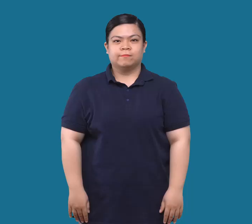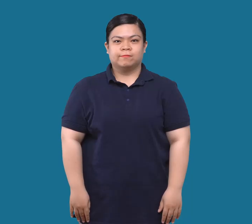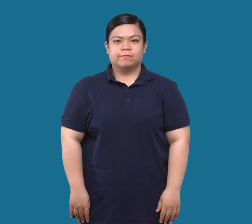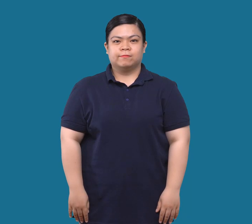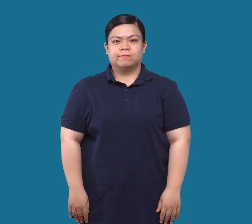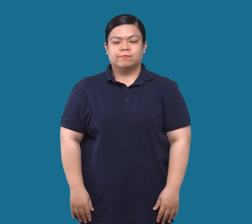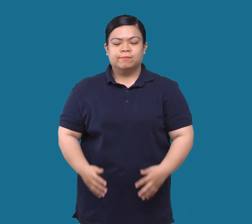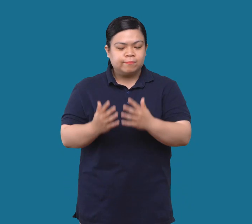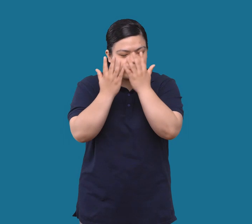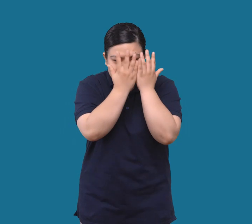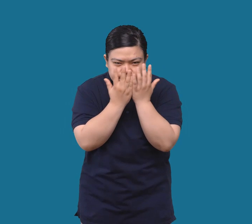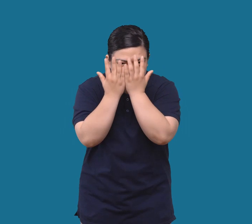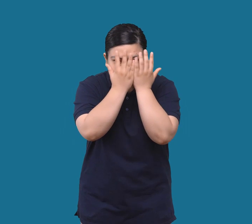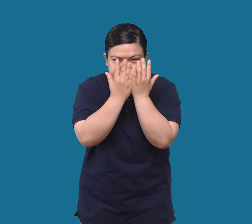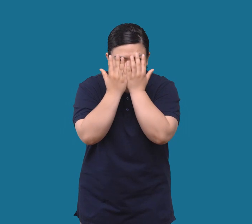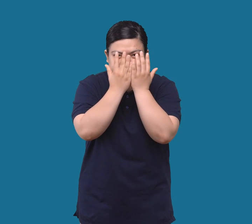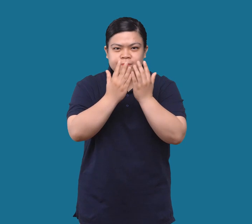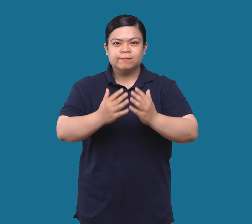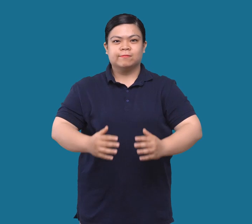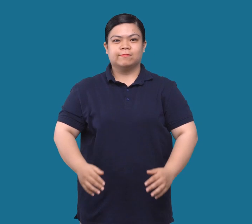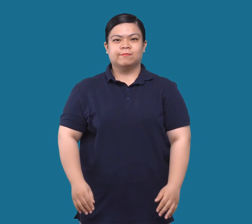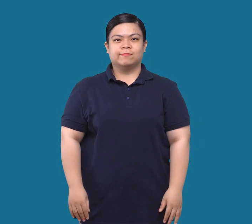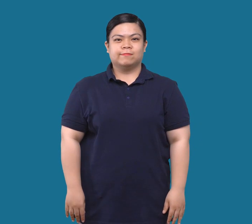rửa mặt